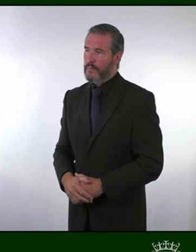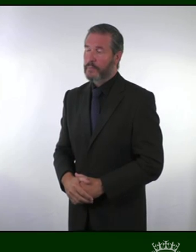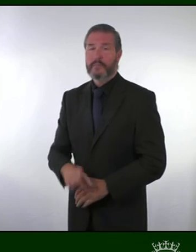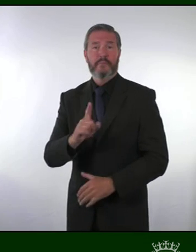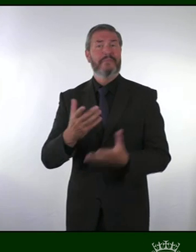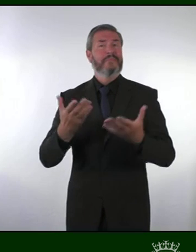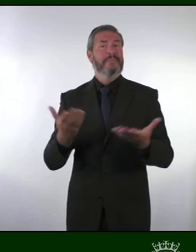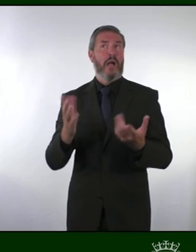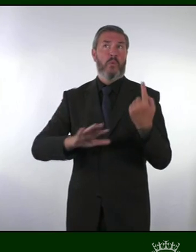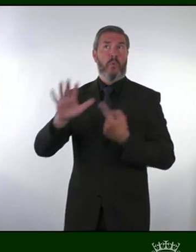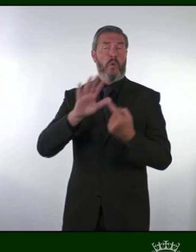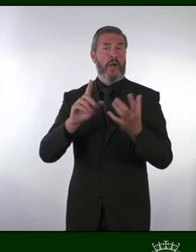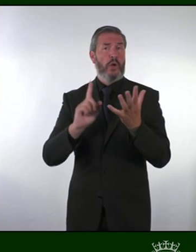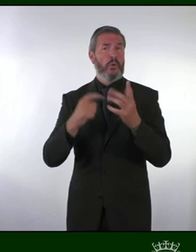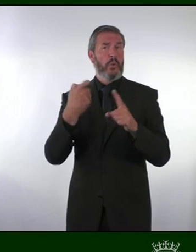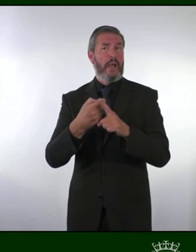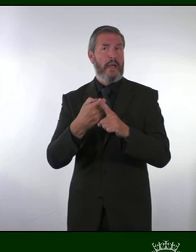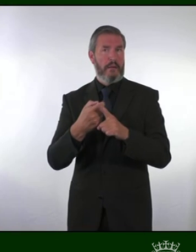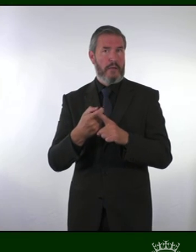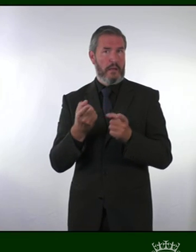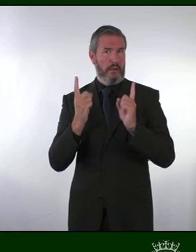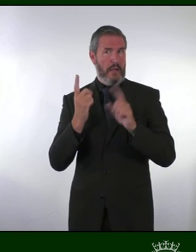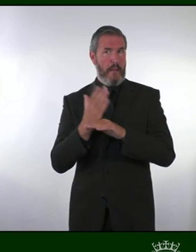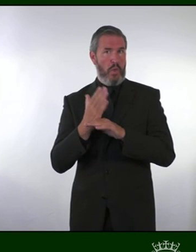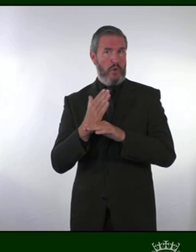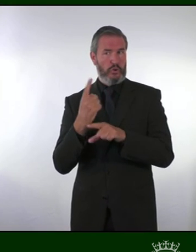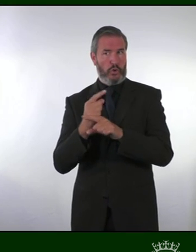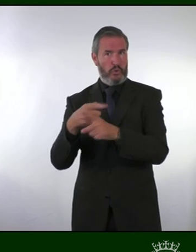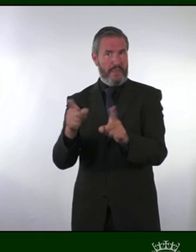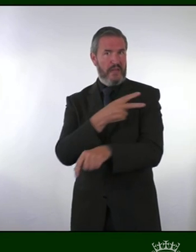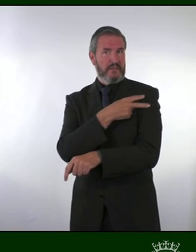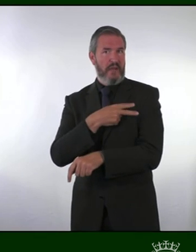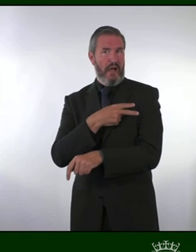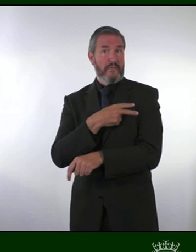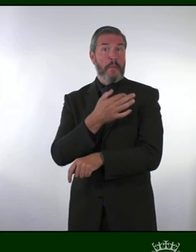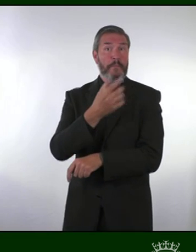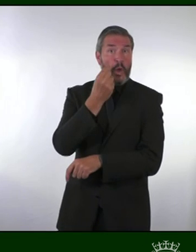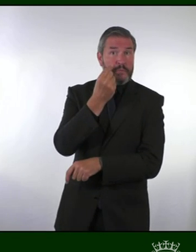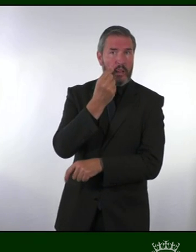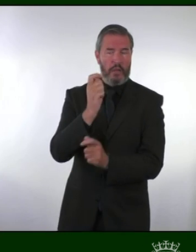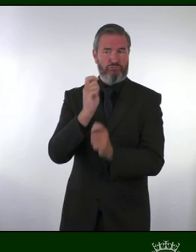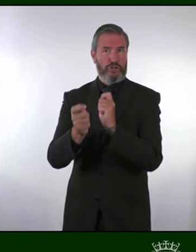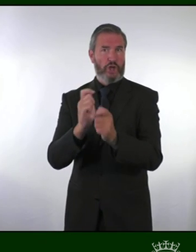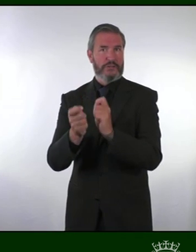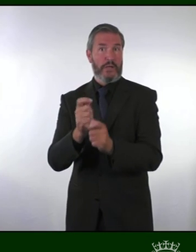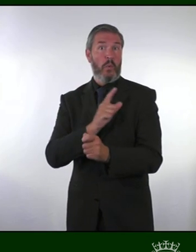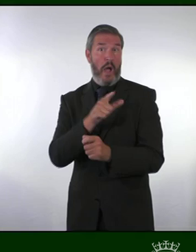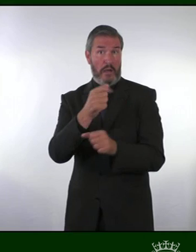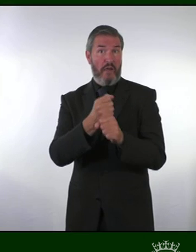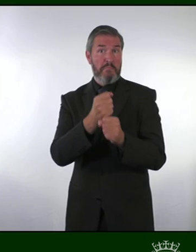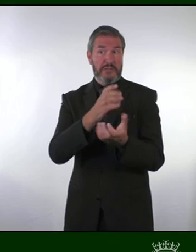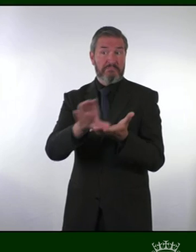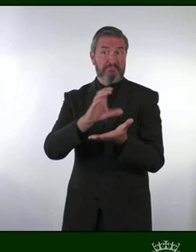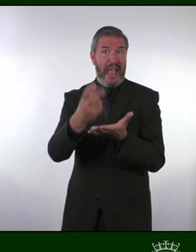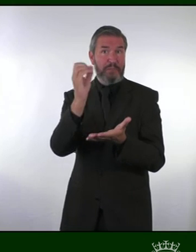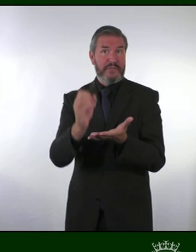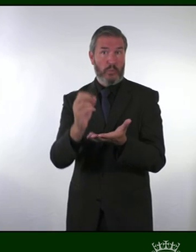Right now, across the country, there are a lot of employers speaking to their staff about redundancies ahead of the furlough scheme unwinding.